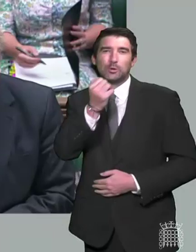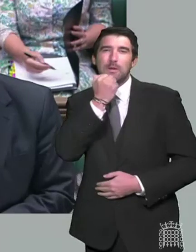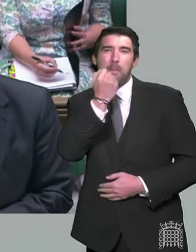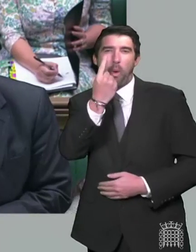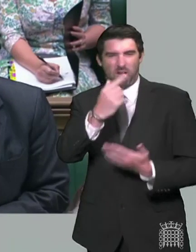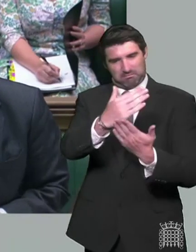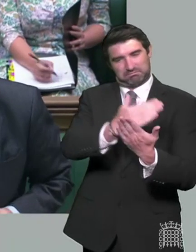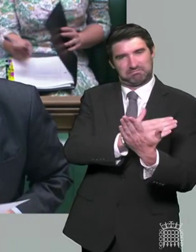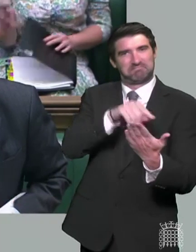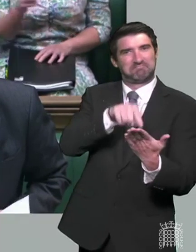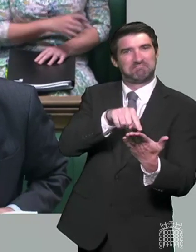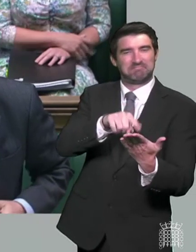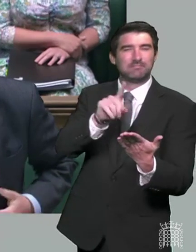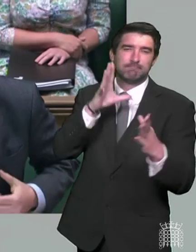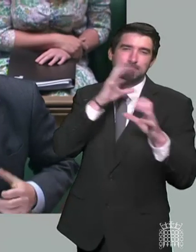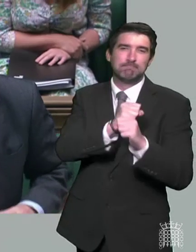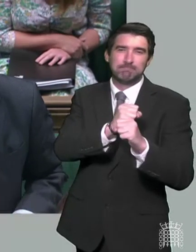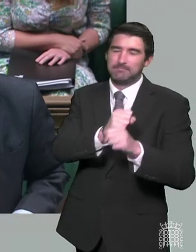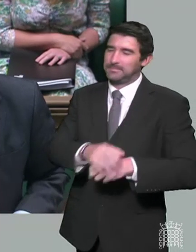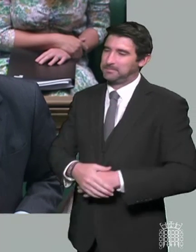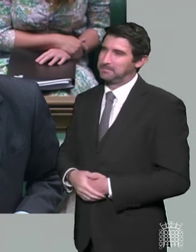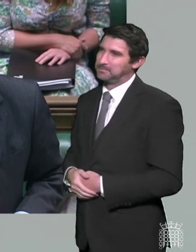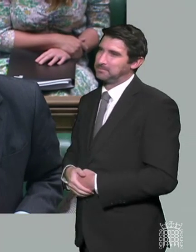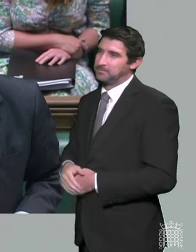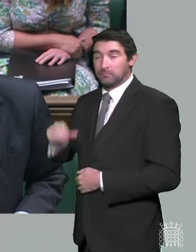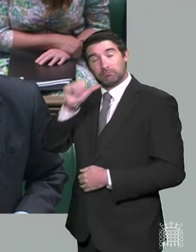This morning I had meetings with ministerial colleagues and others.